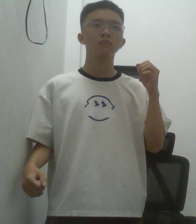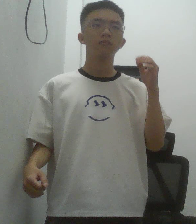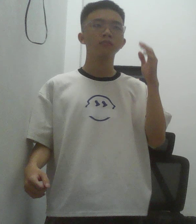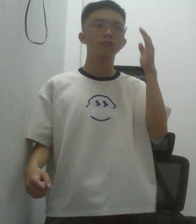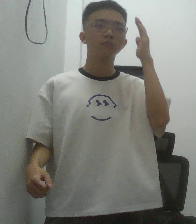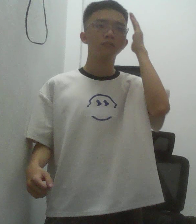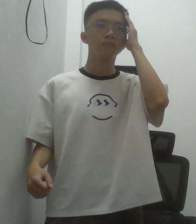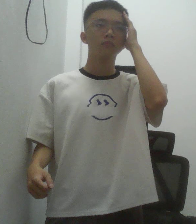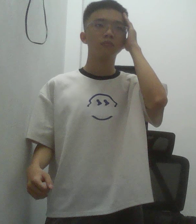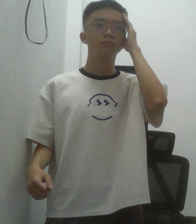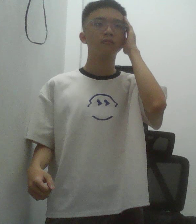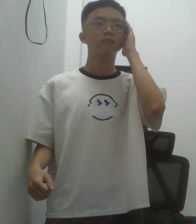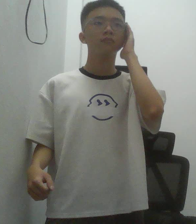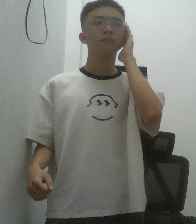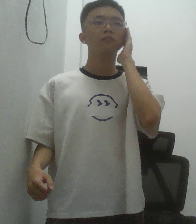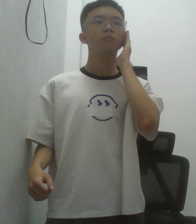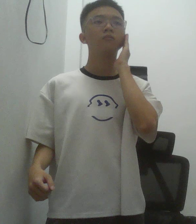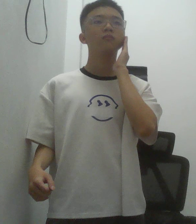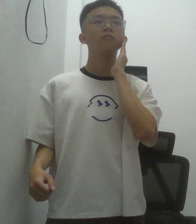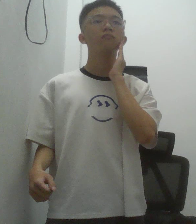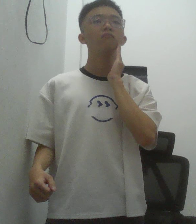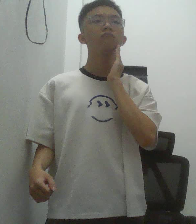dep